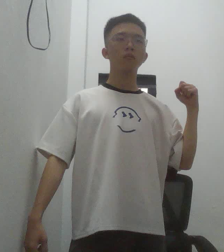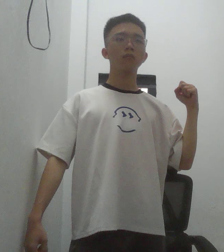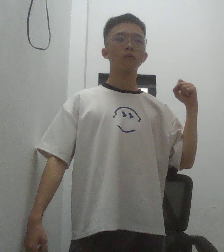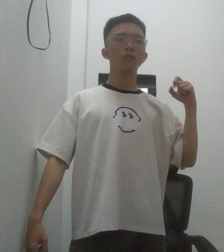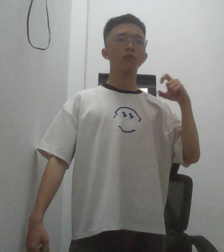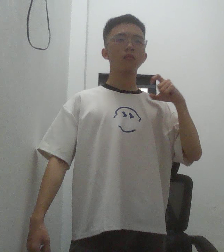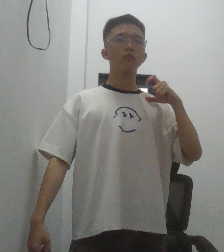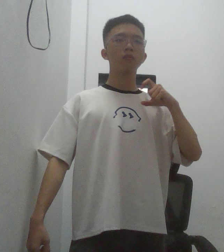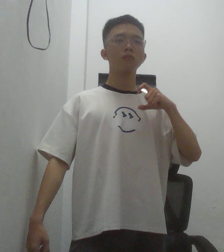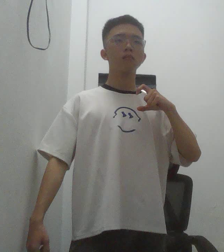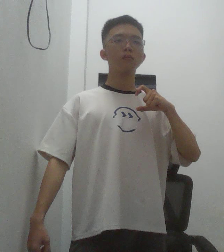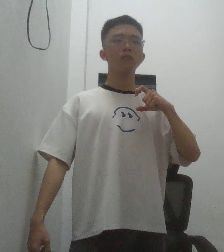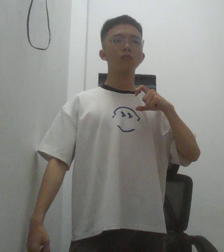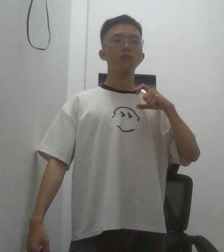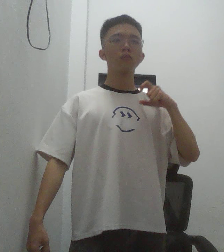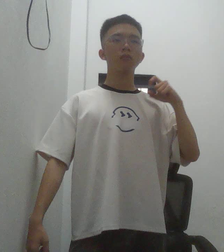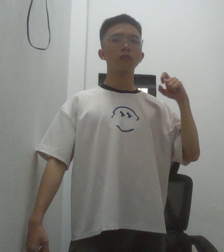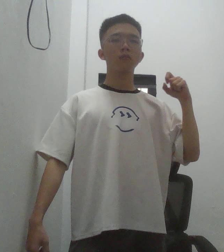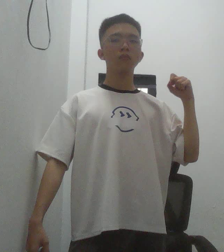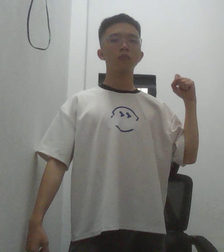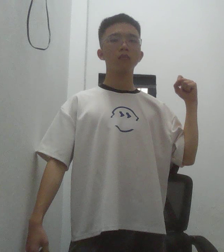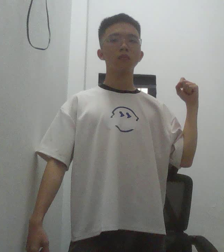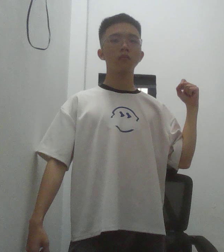giau co